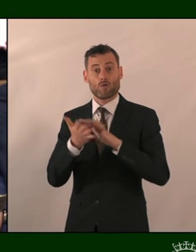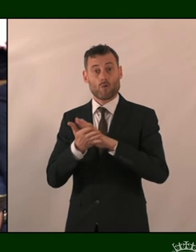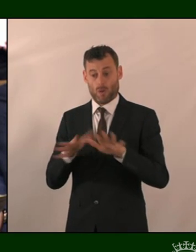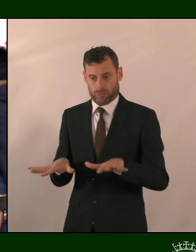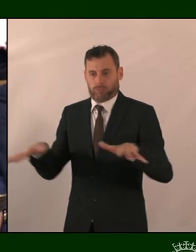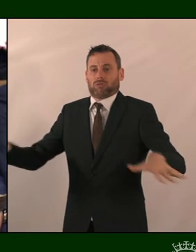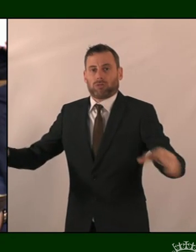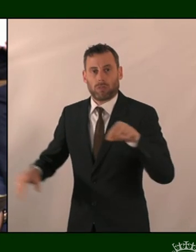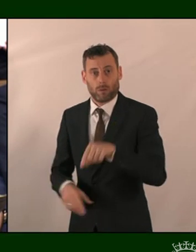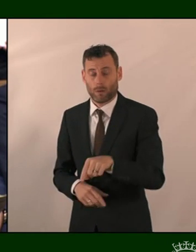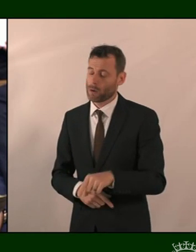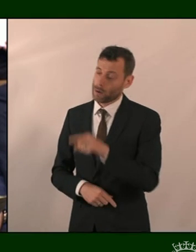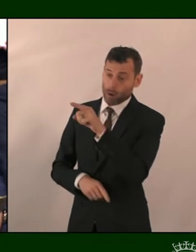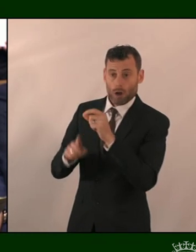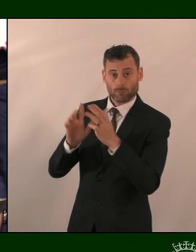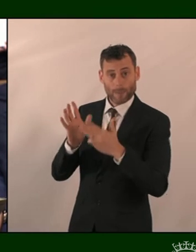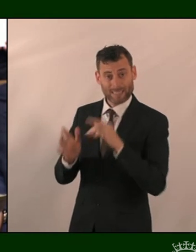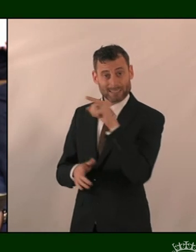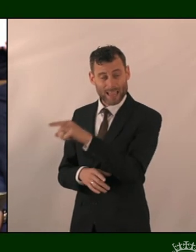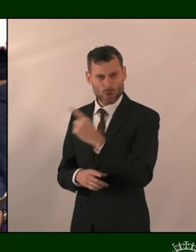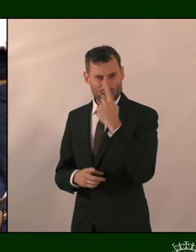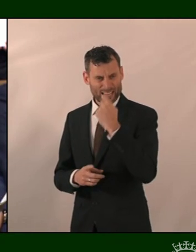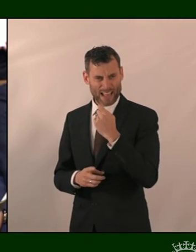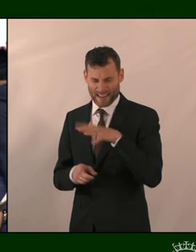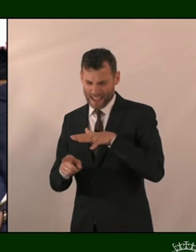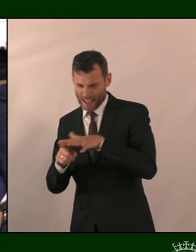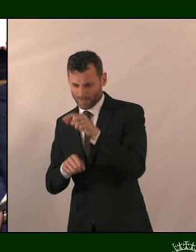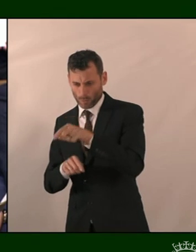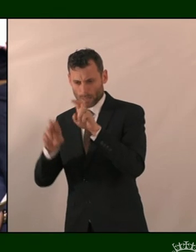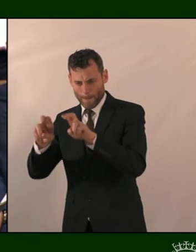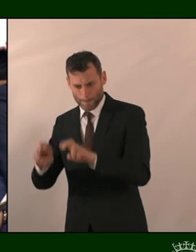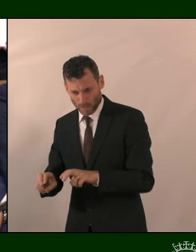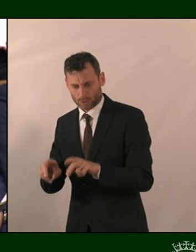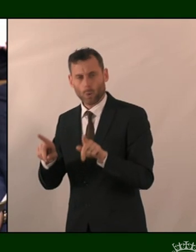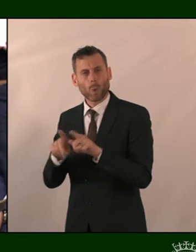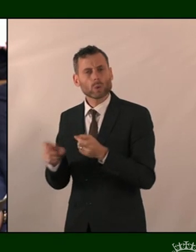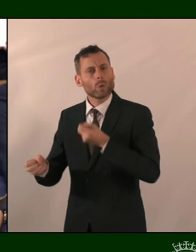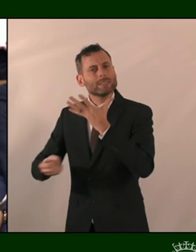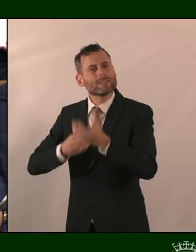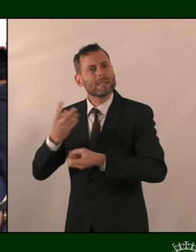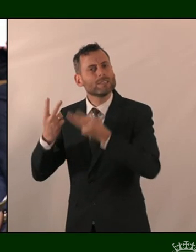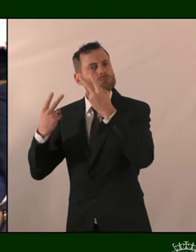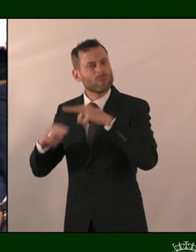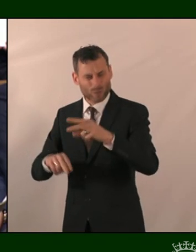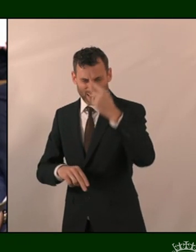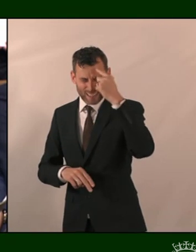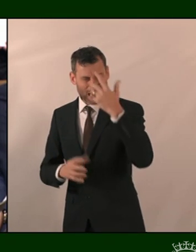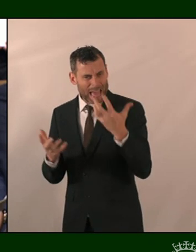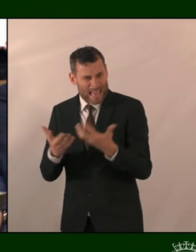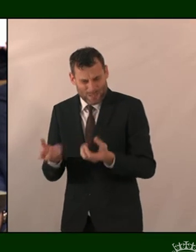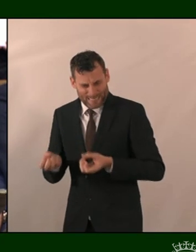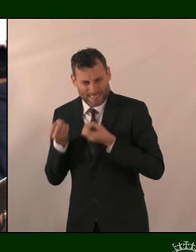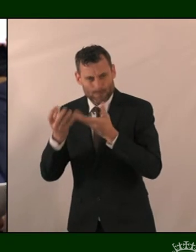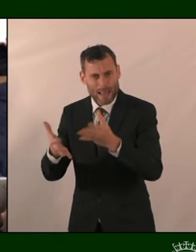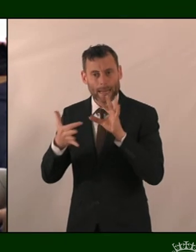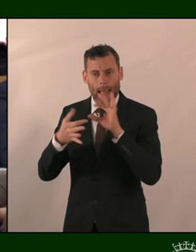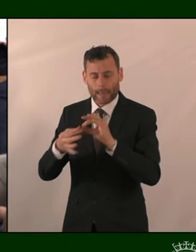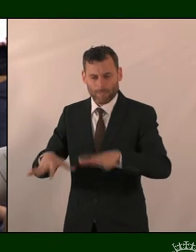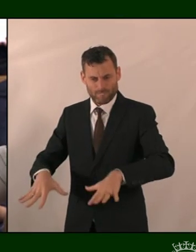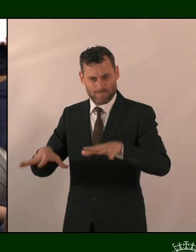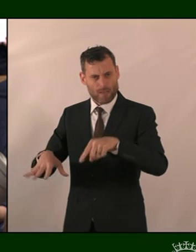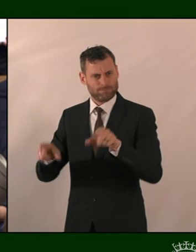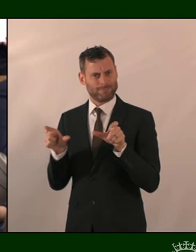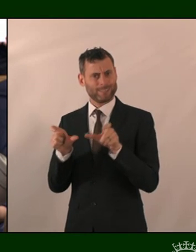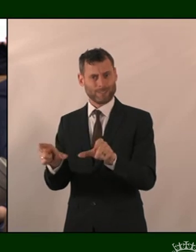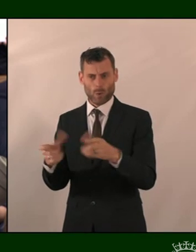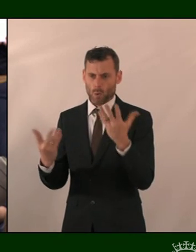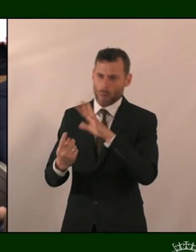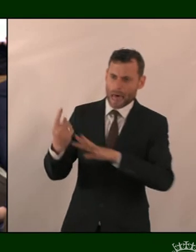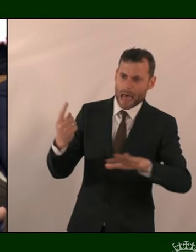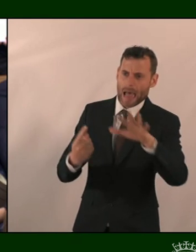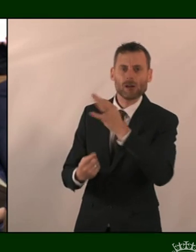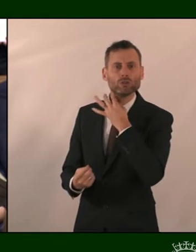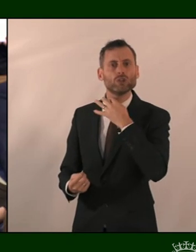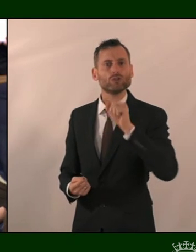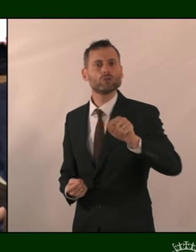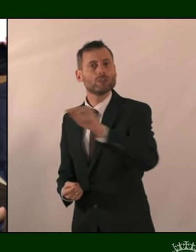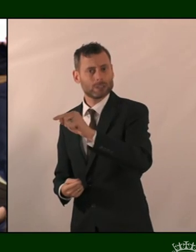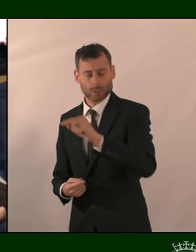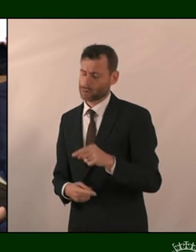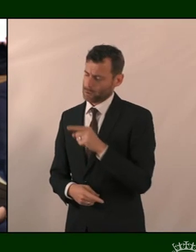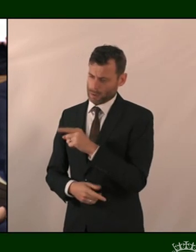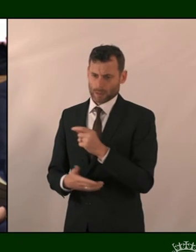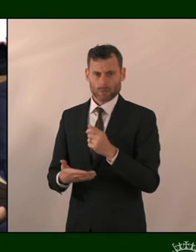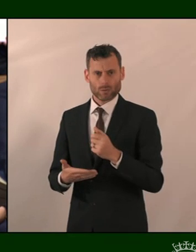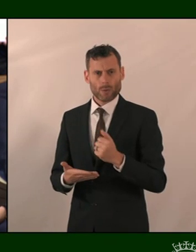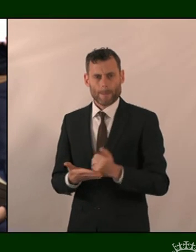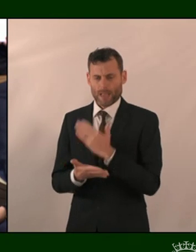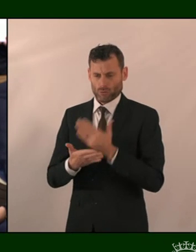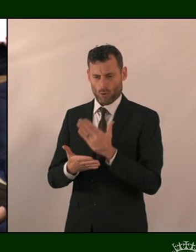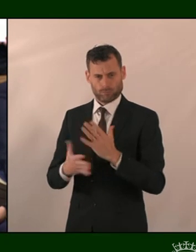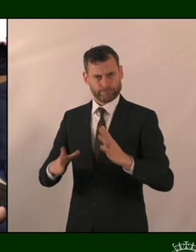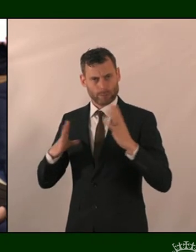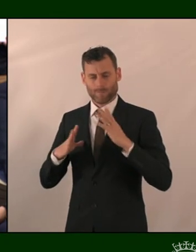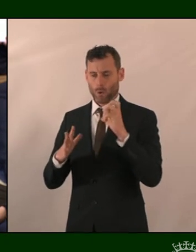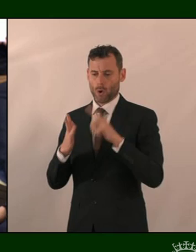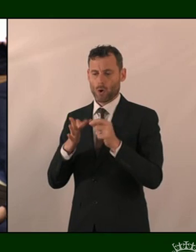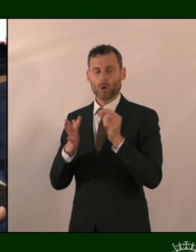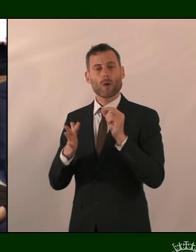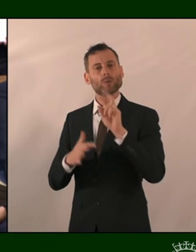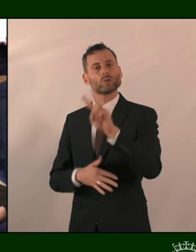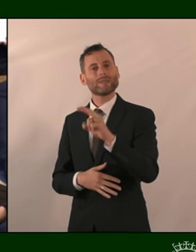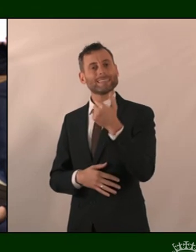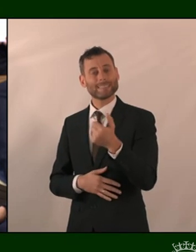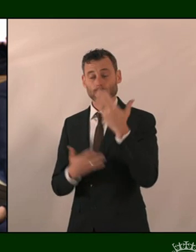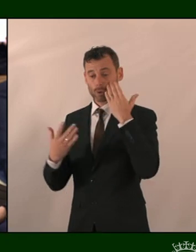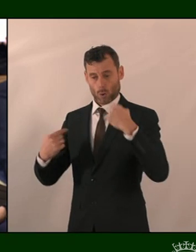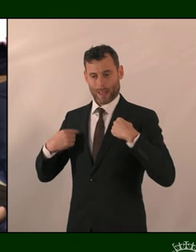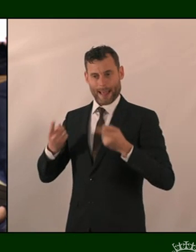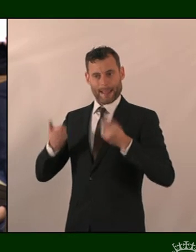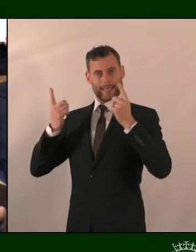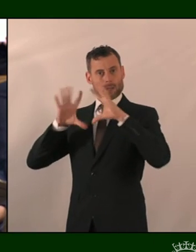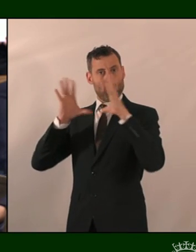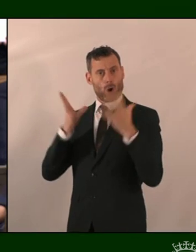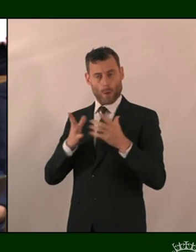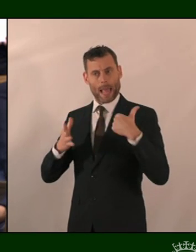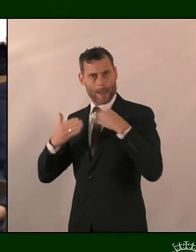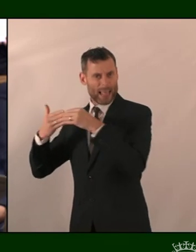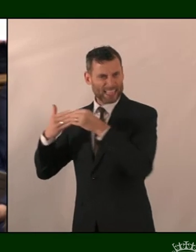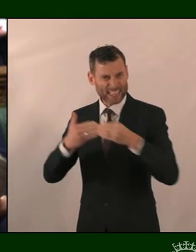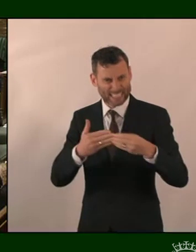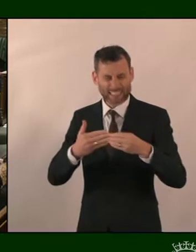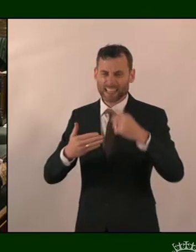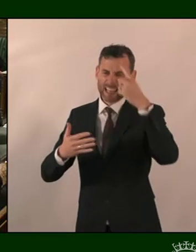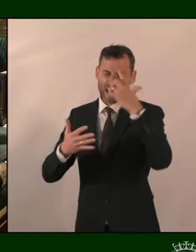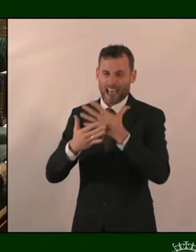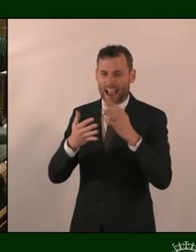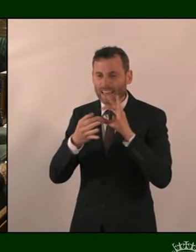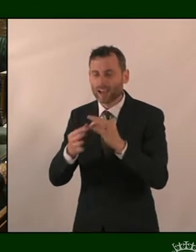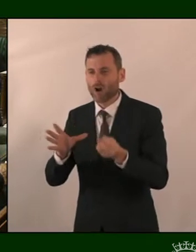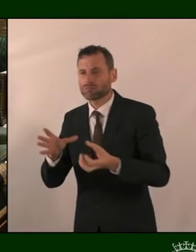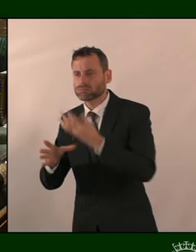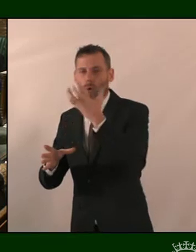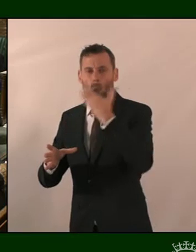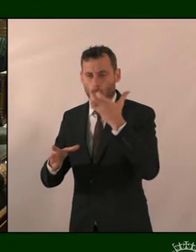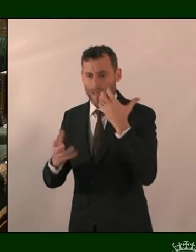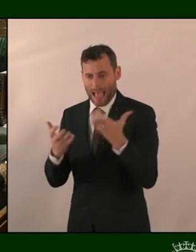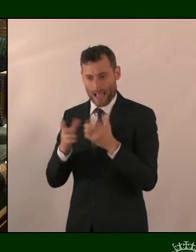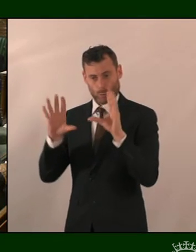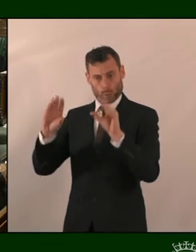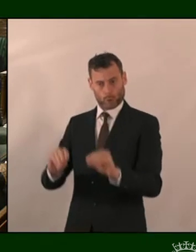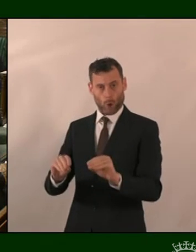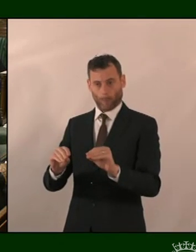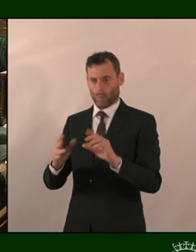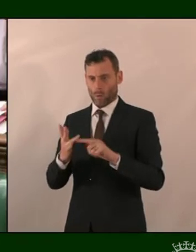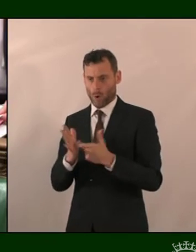Will the Prime Minister use his influence in the Budget and in the comprehensive spending review later this year to increase infrastructure spending on flood defences for at-risk communities as part of his determination, in this year of COP26, to show global leadership in taking action on climate change adaptation and mitigation?